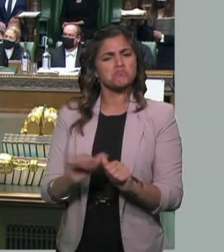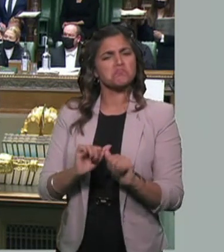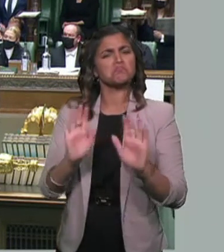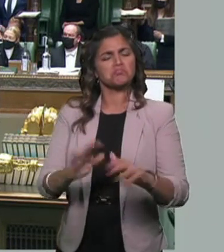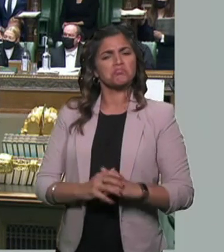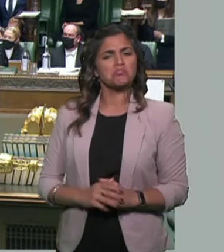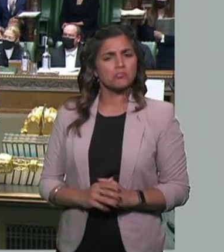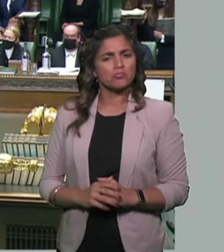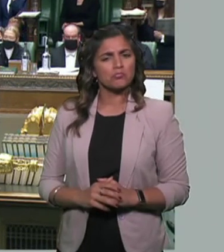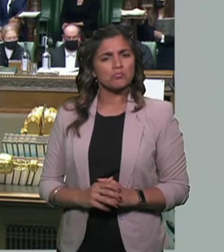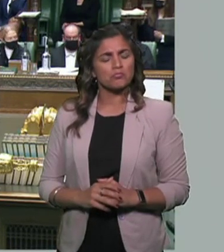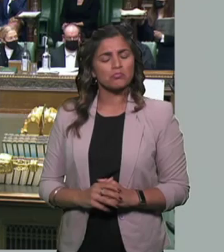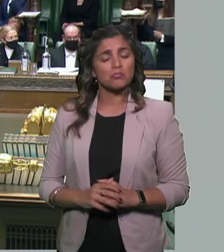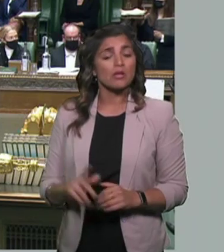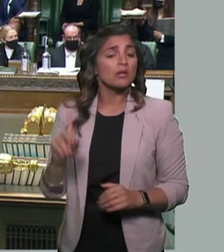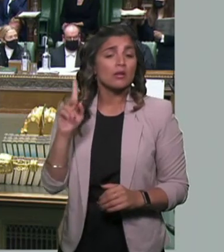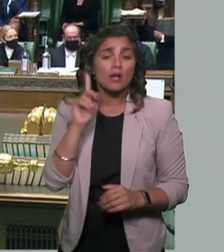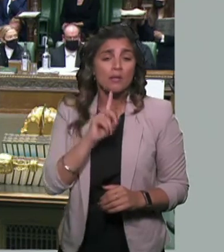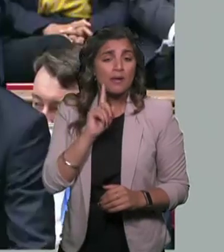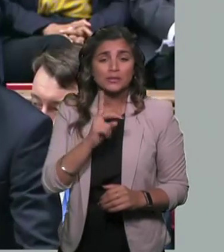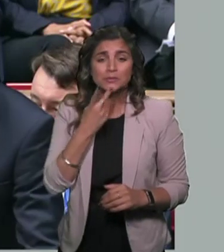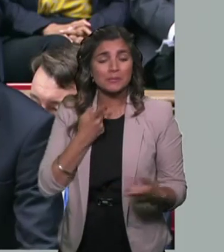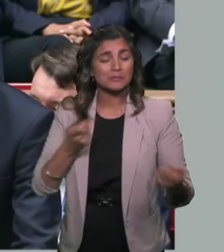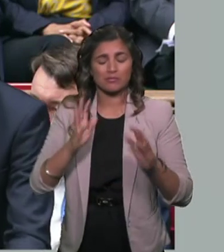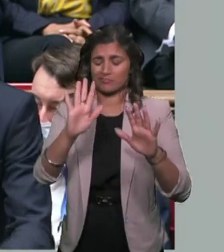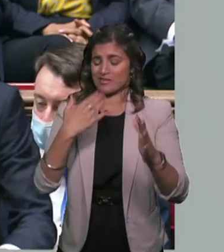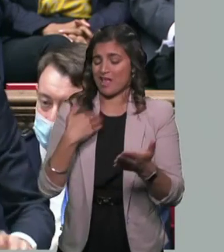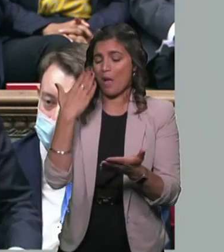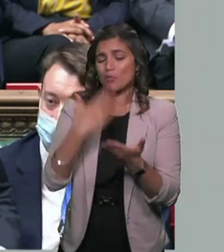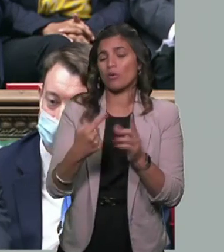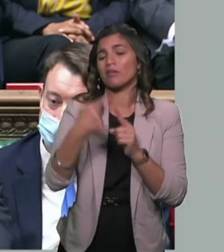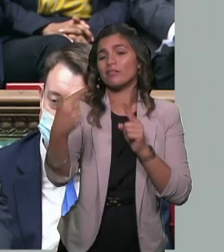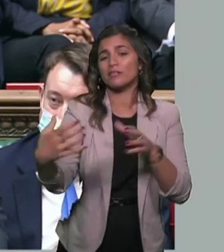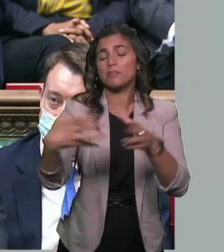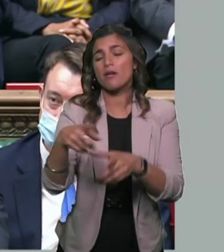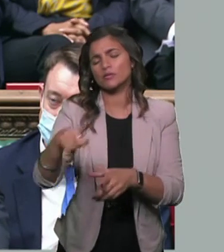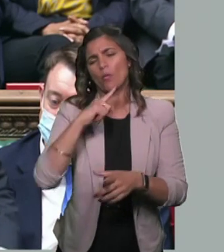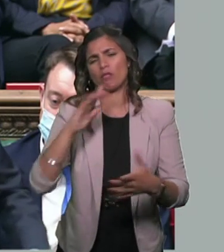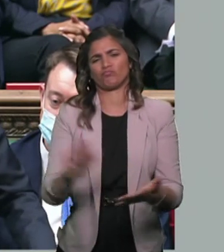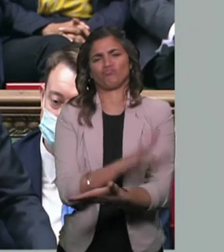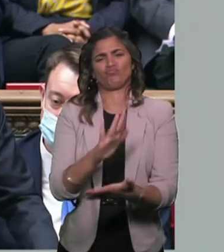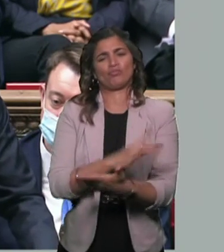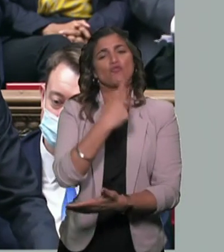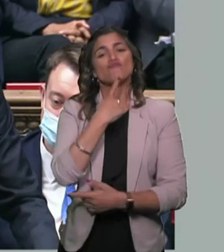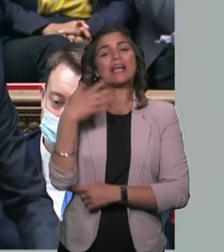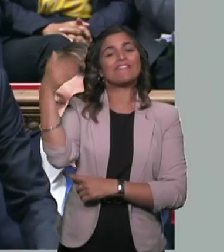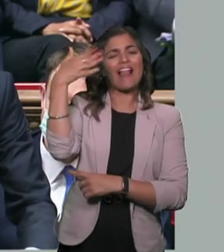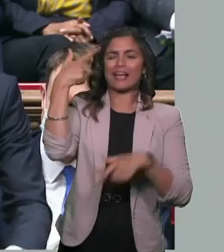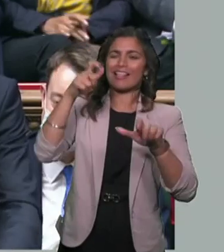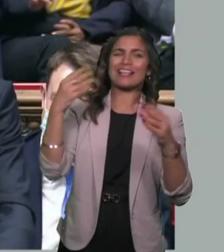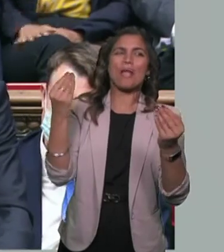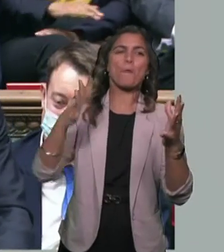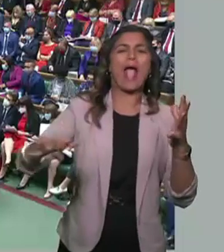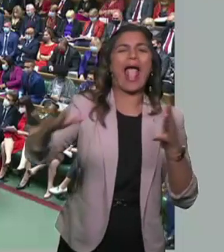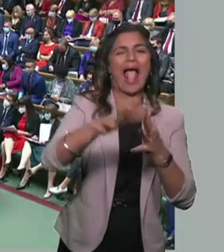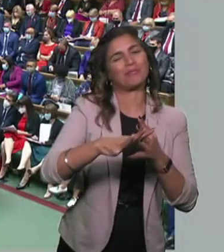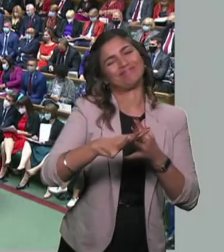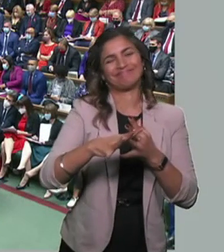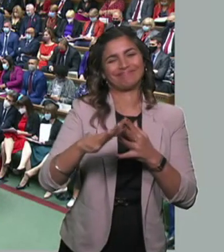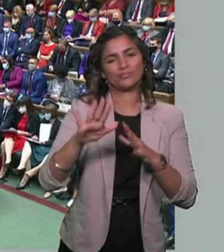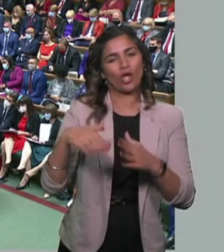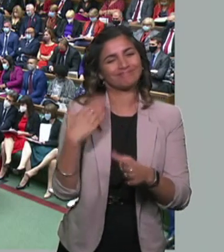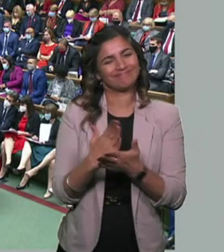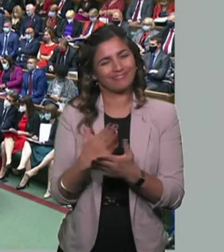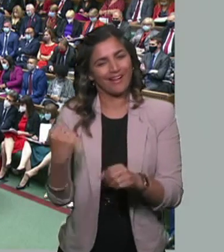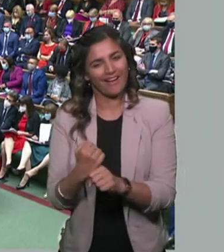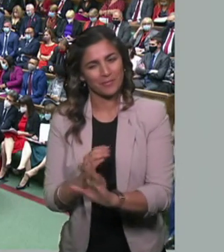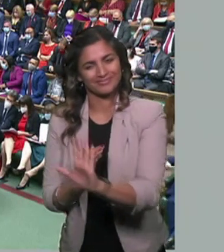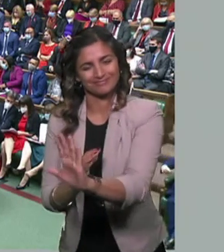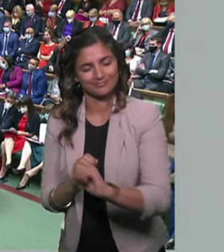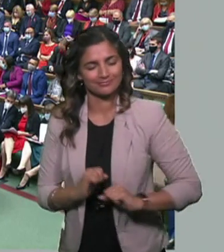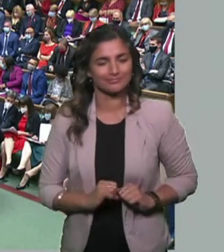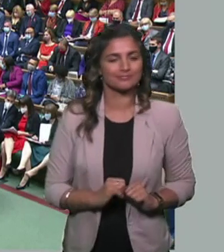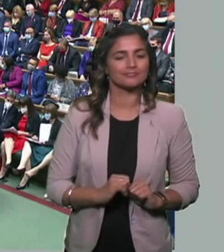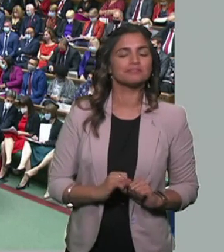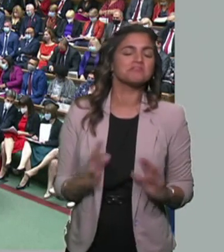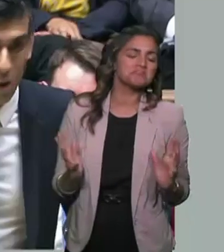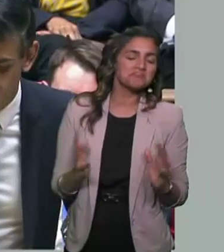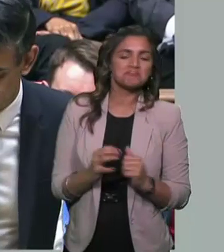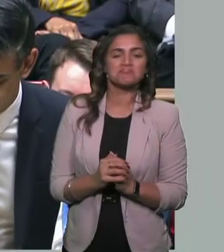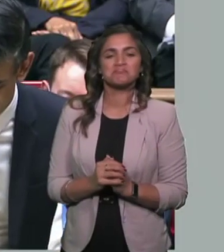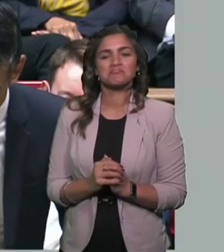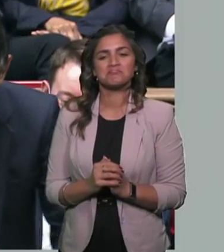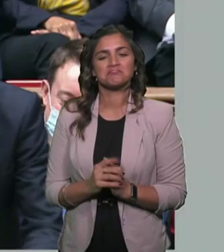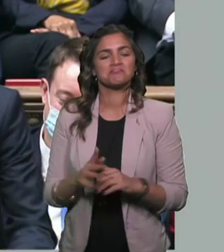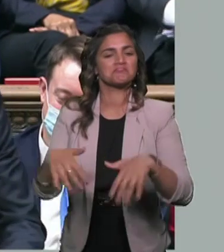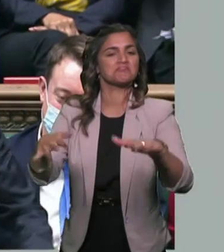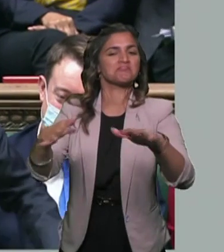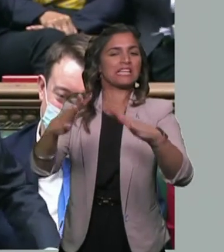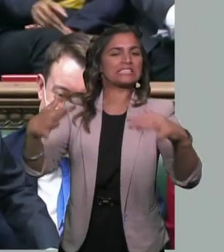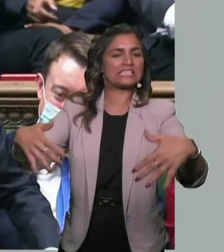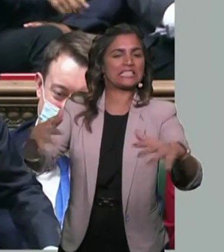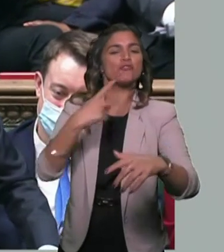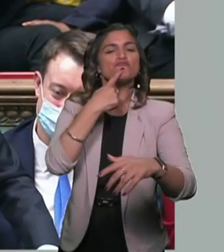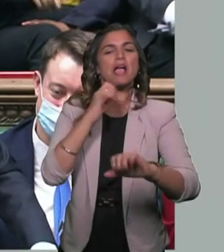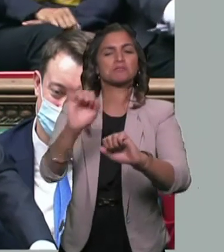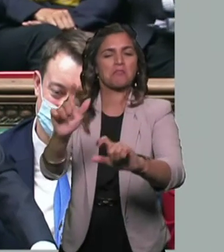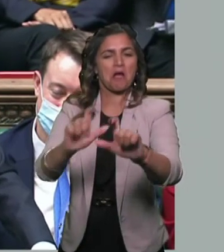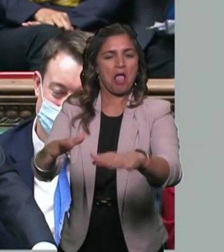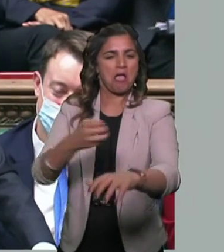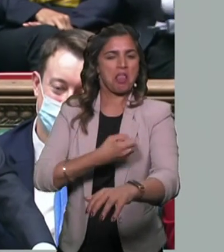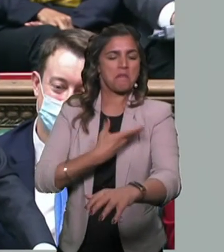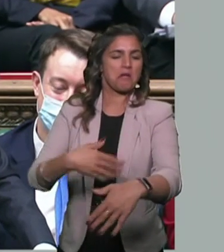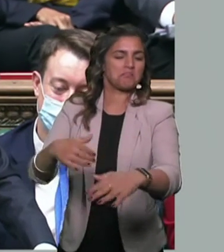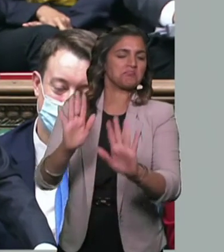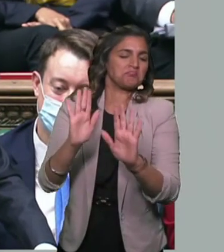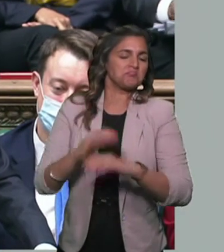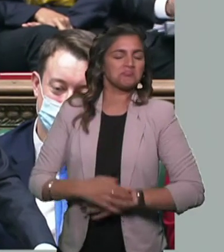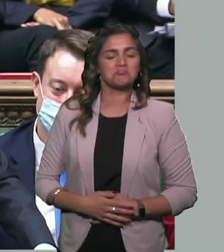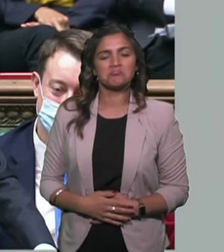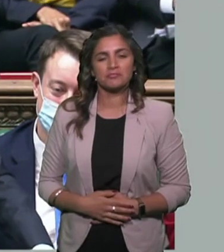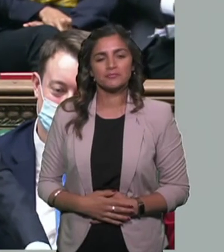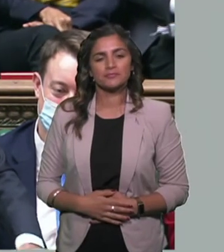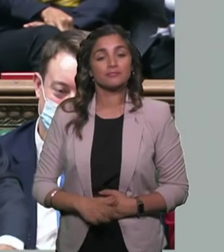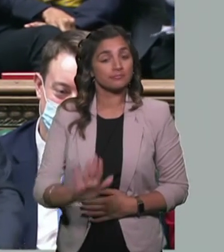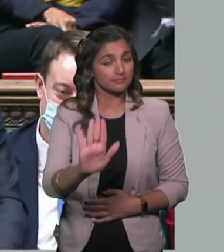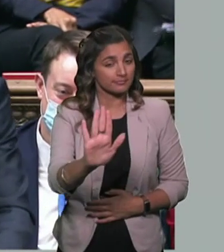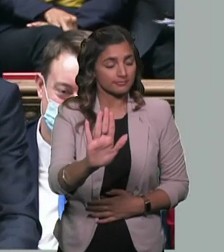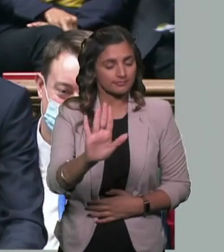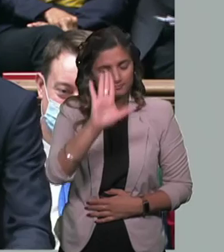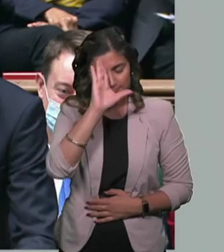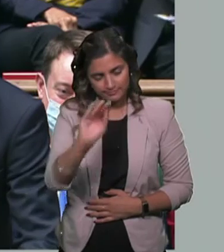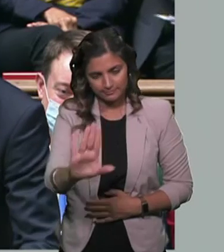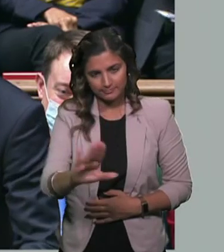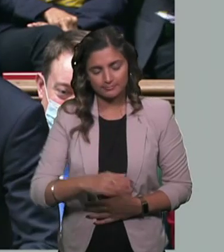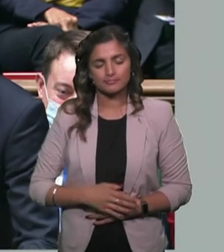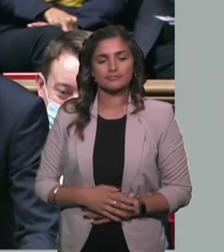I am sure that the Opposition will be delighted that red flags are still flying somewhere in this country, even if they are all at sea.